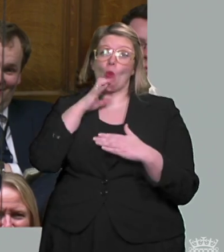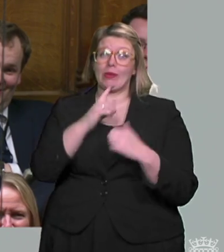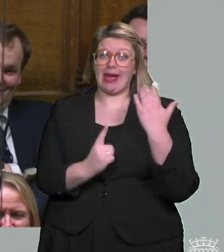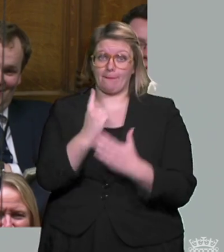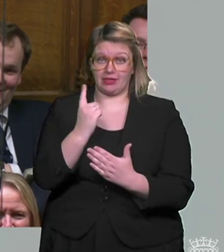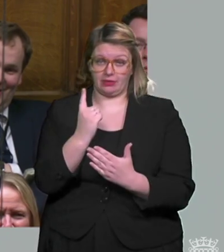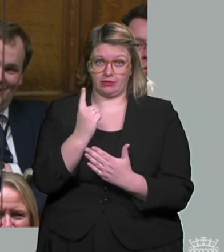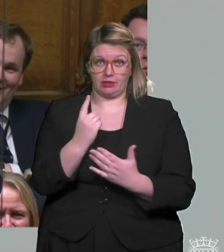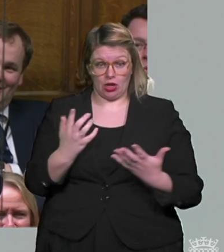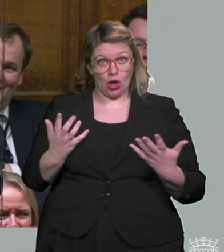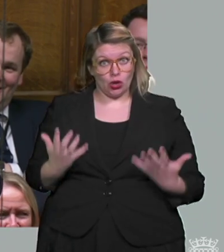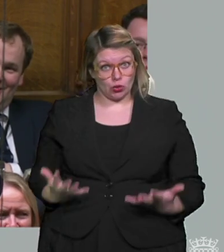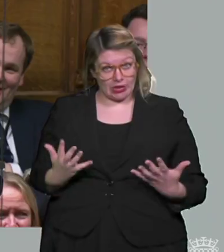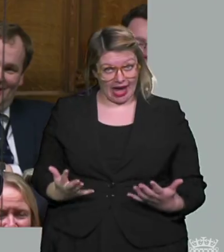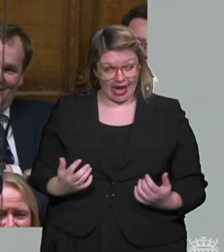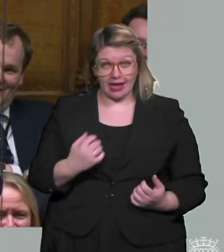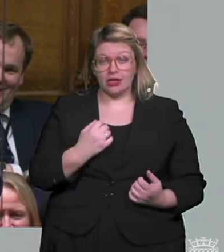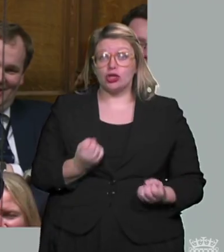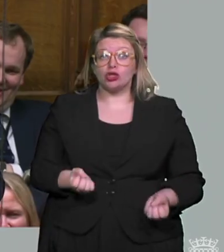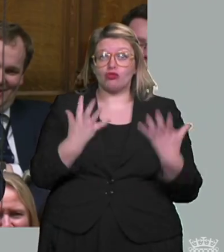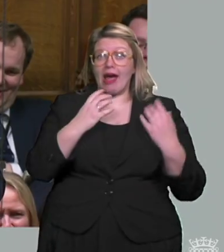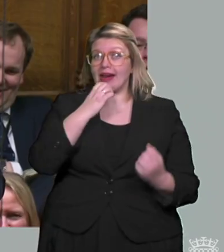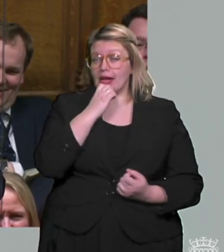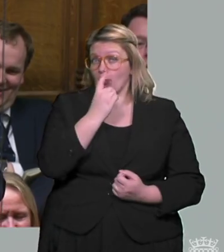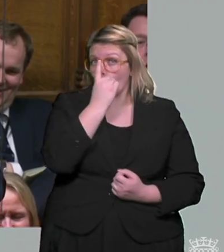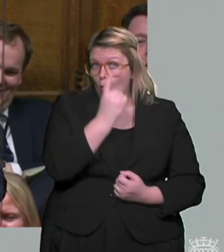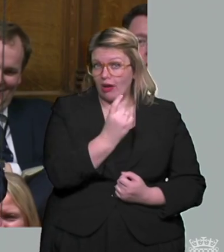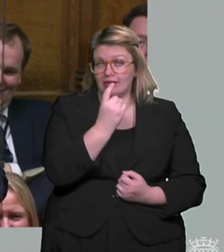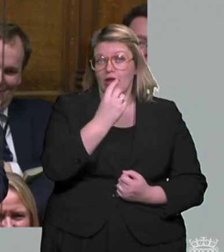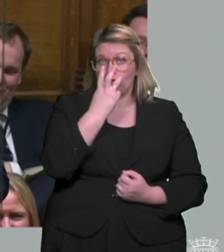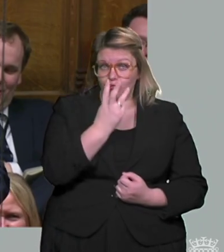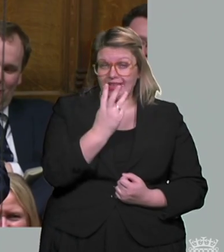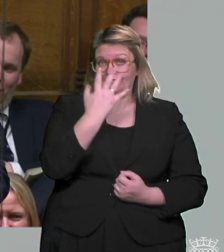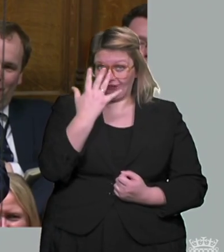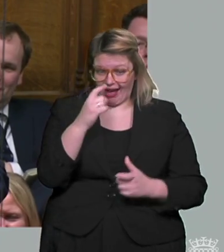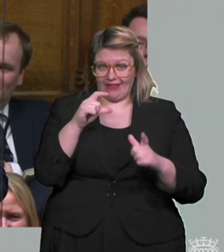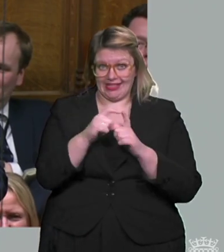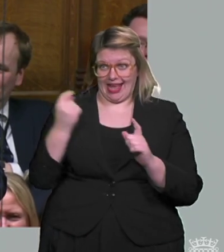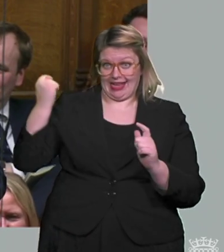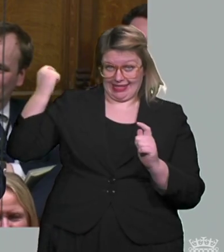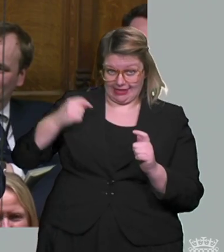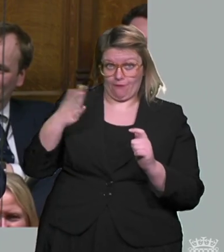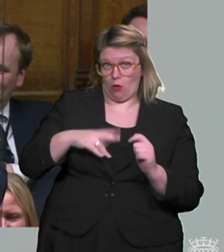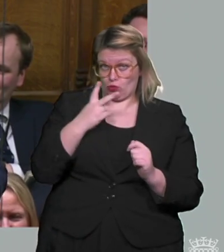Today is the 135th day of strikes since then.